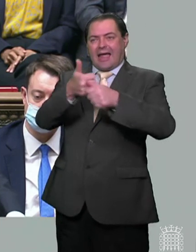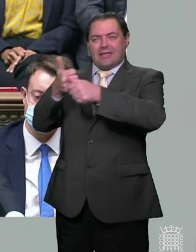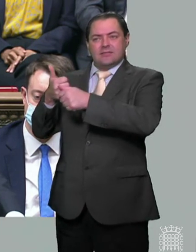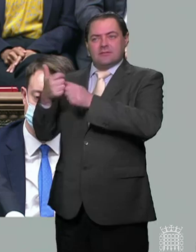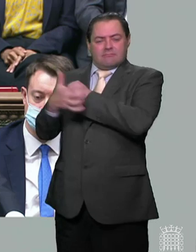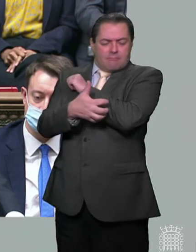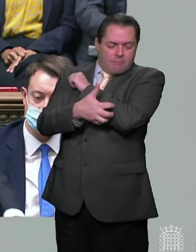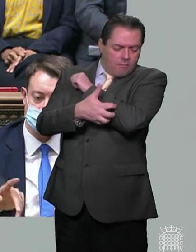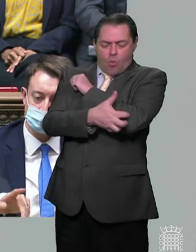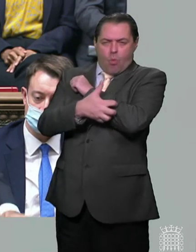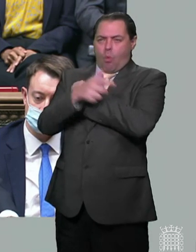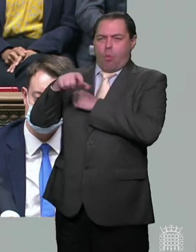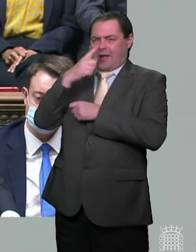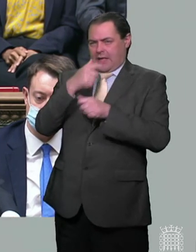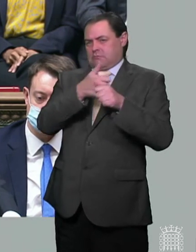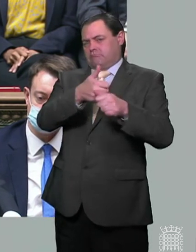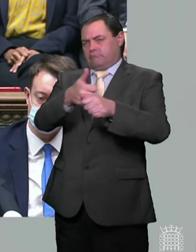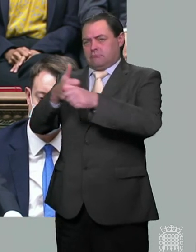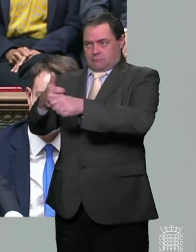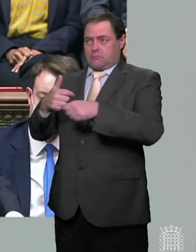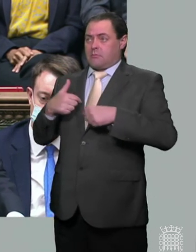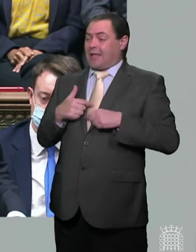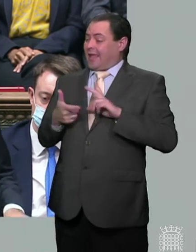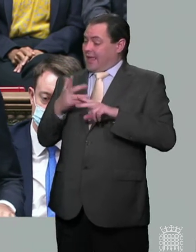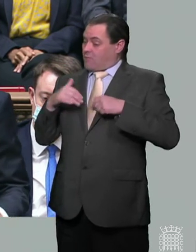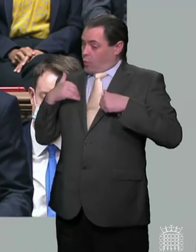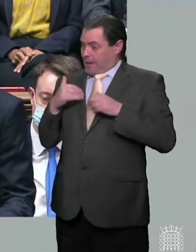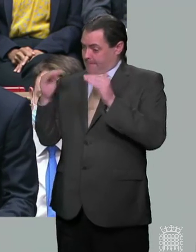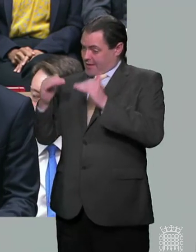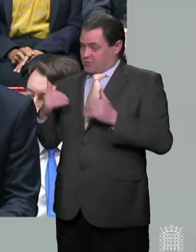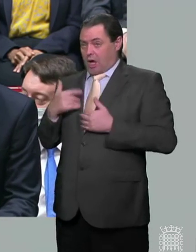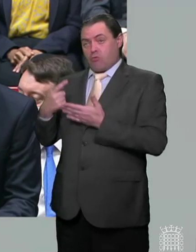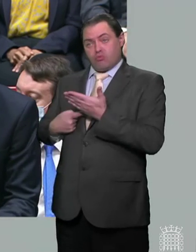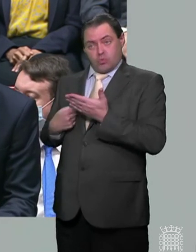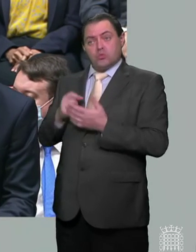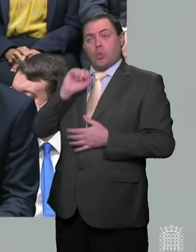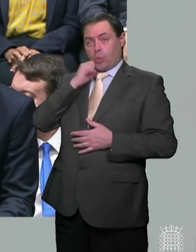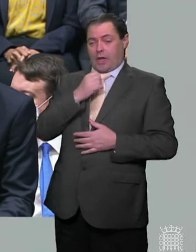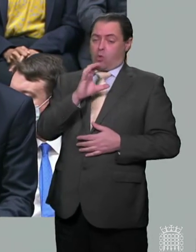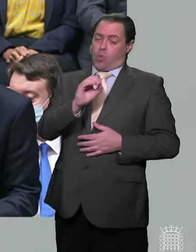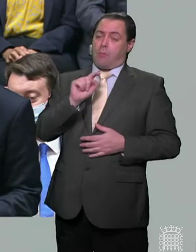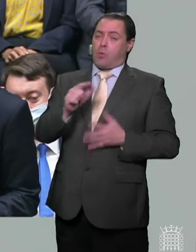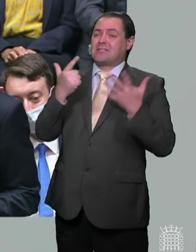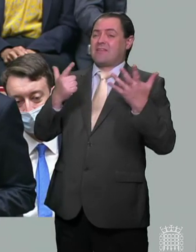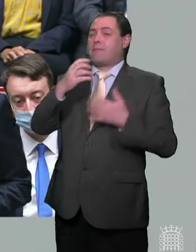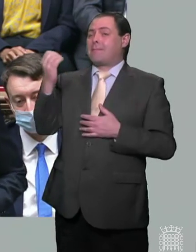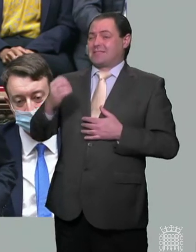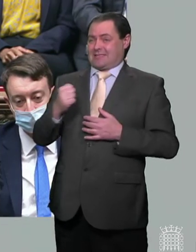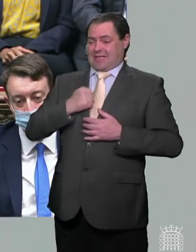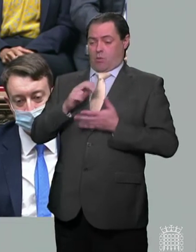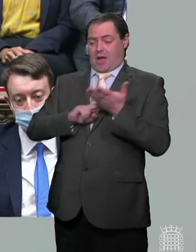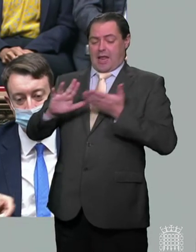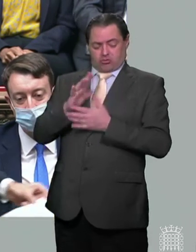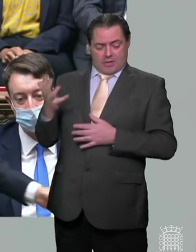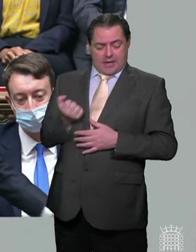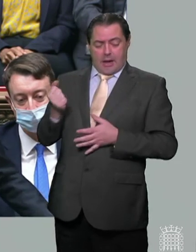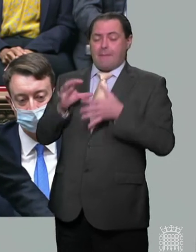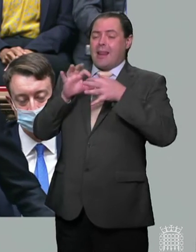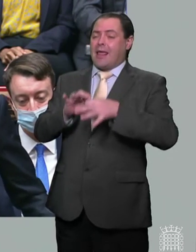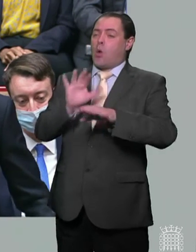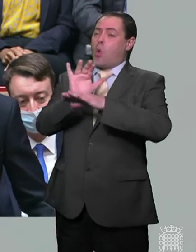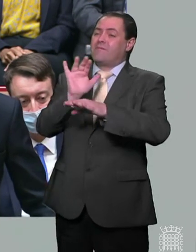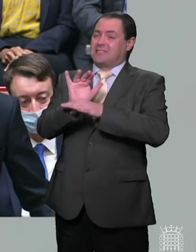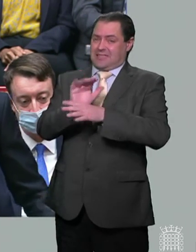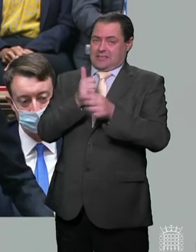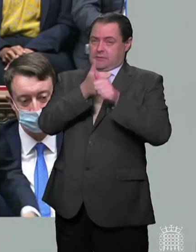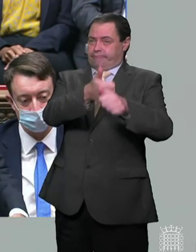I told the House that when we met our fiscal tests, we would return to spending 0.7% of our national income on overseas aid.